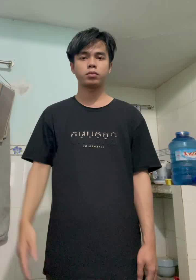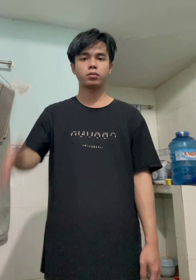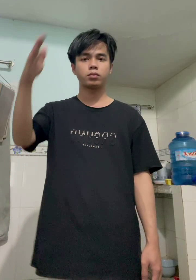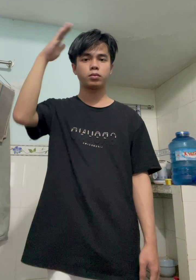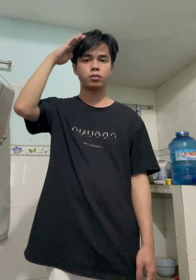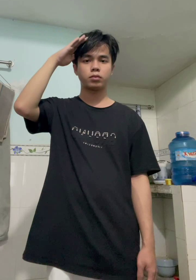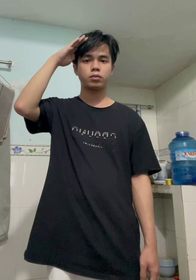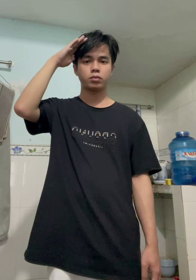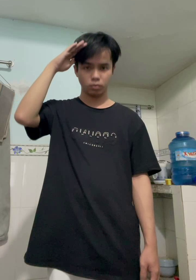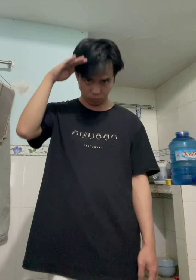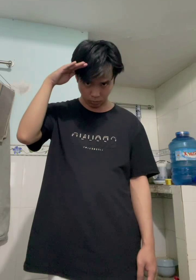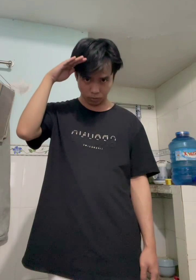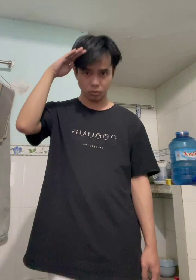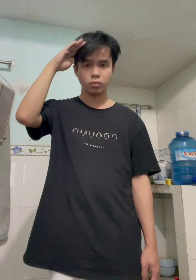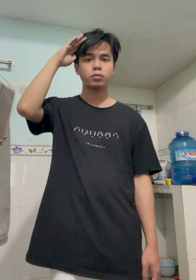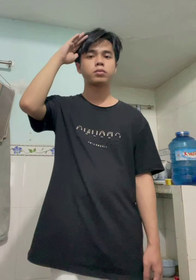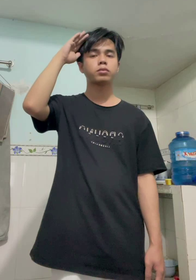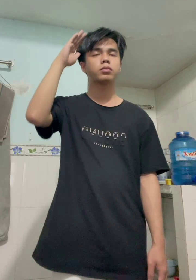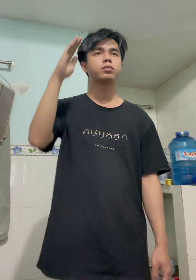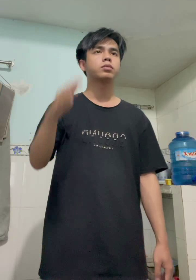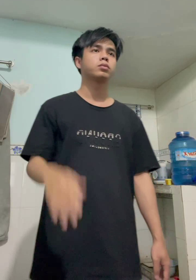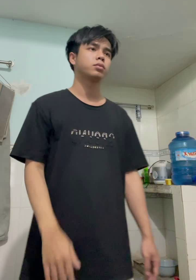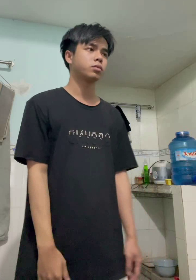biet